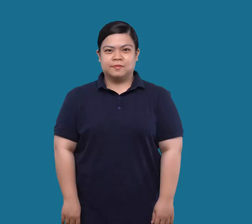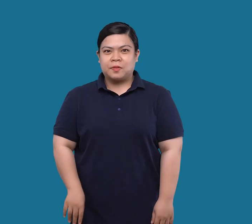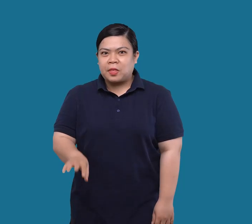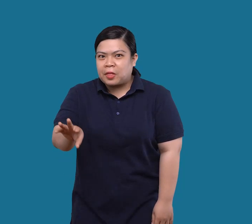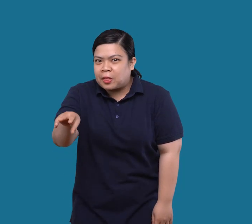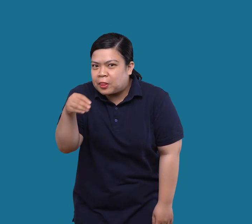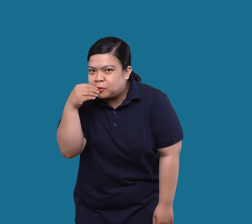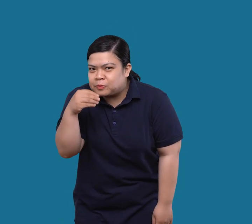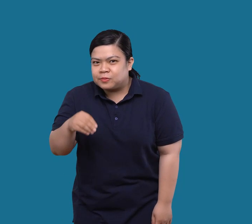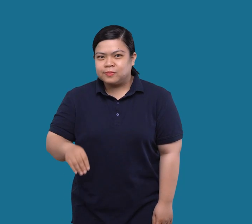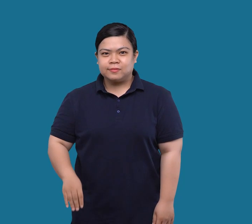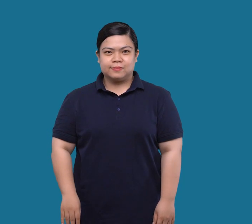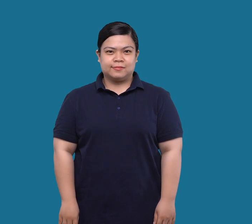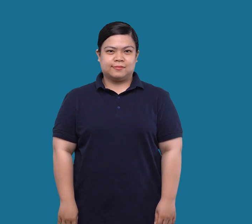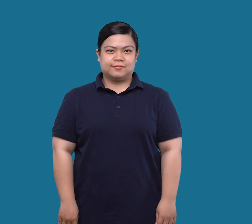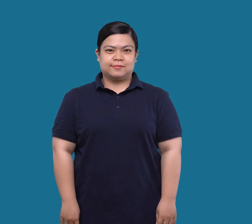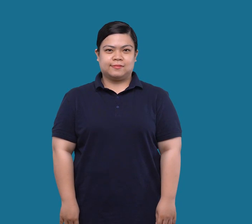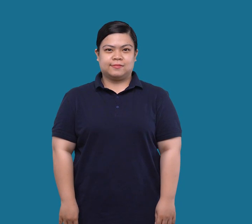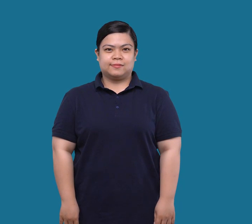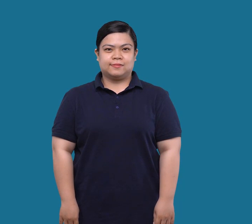ăn vụng